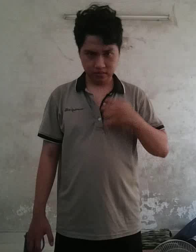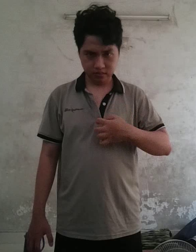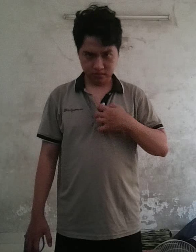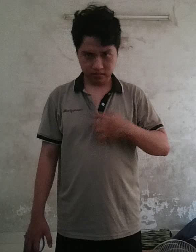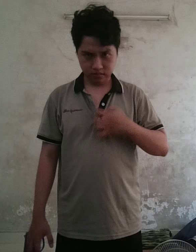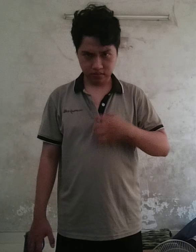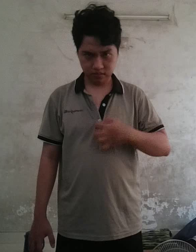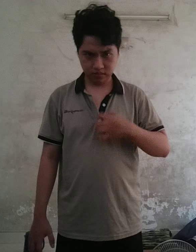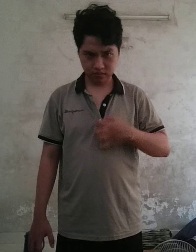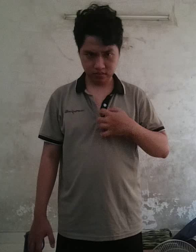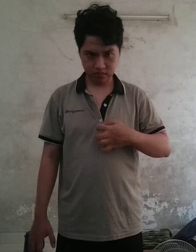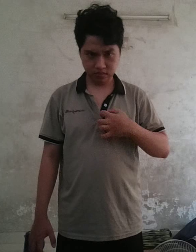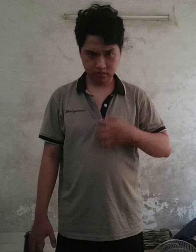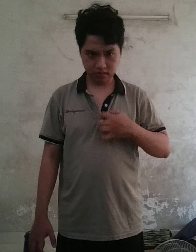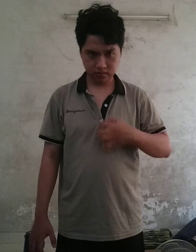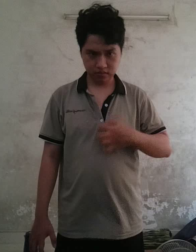ghen